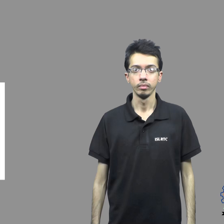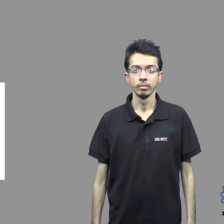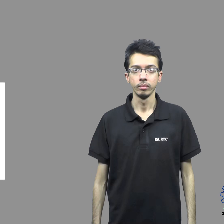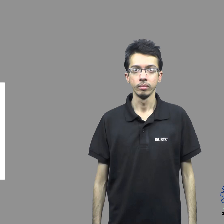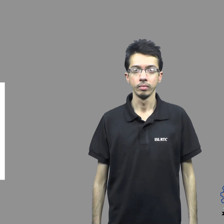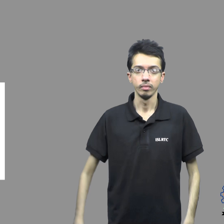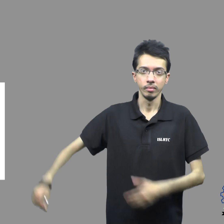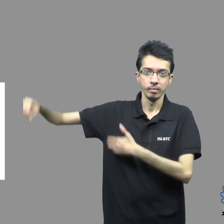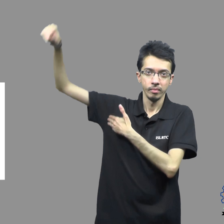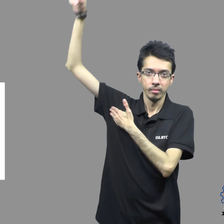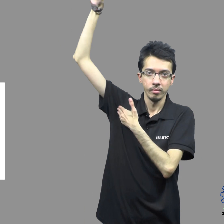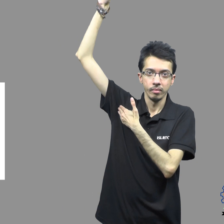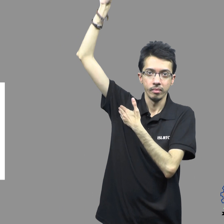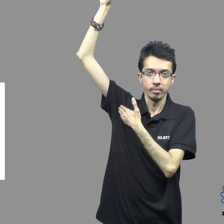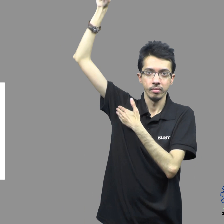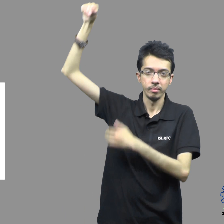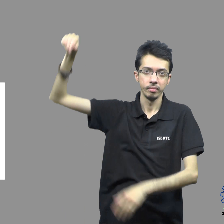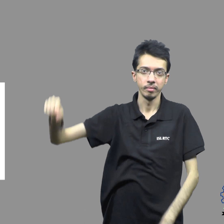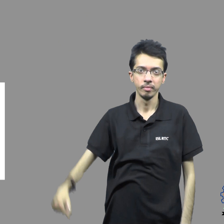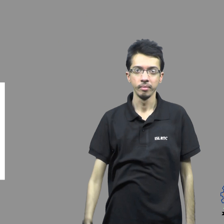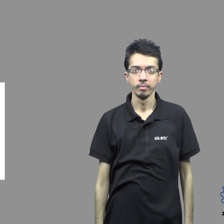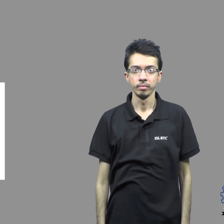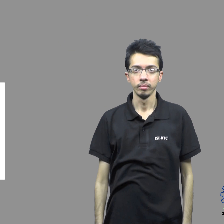Axilla